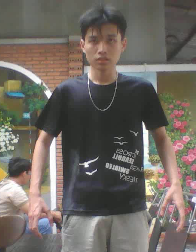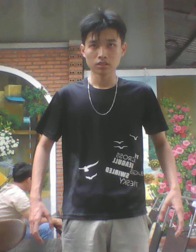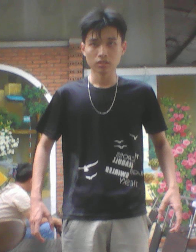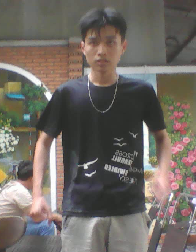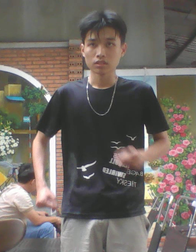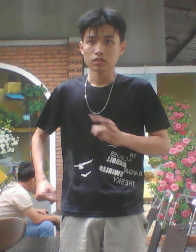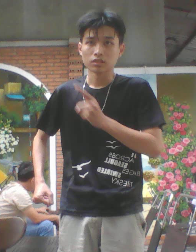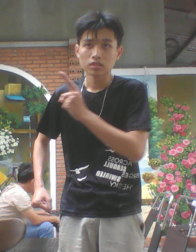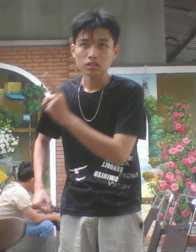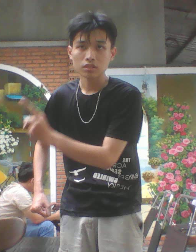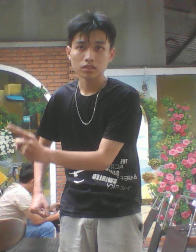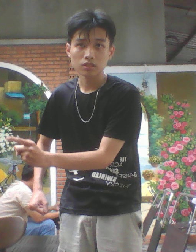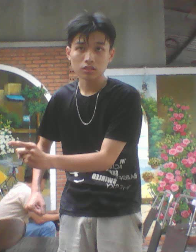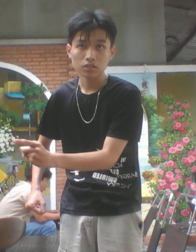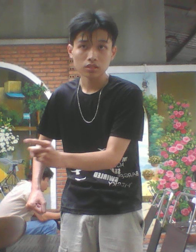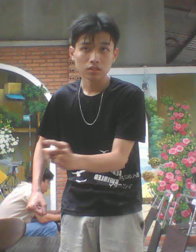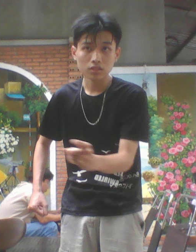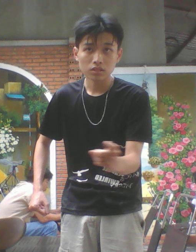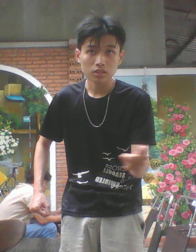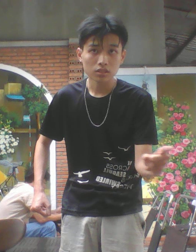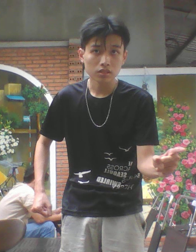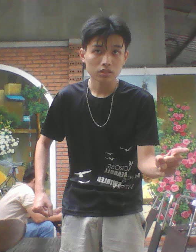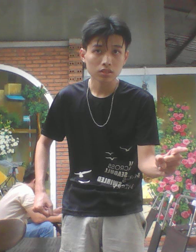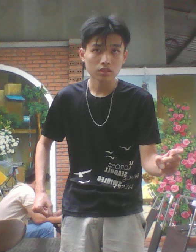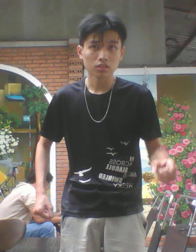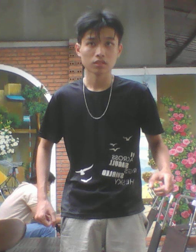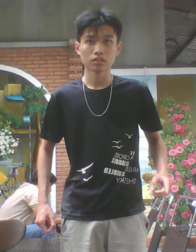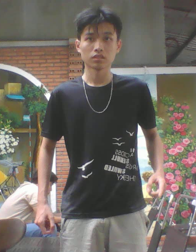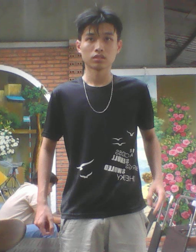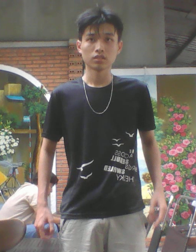cac ban